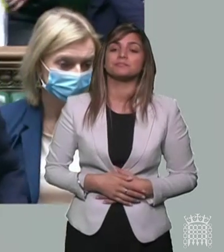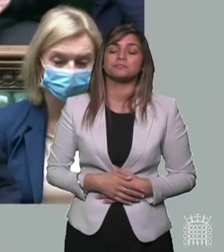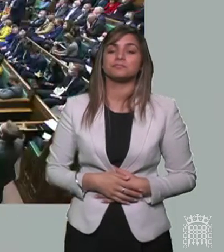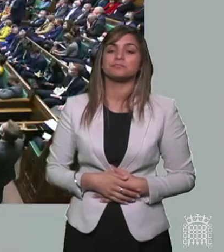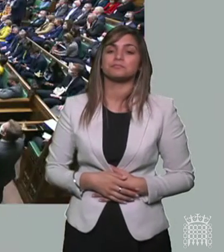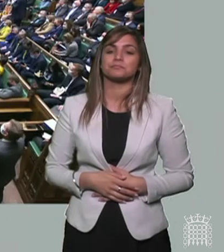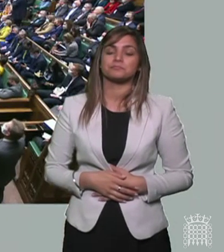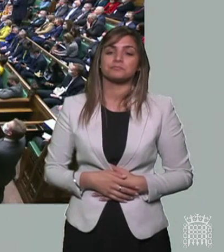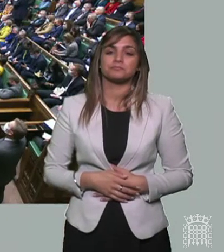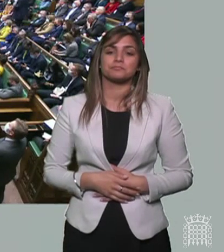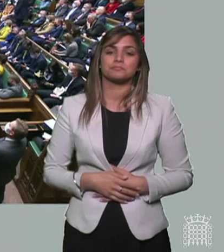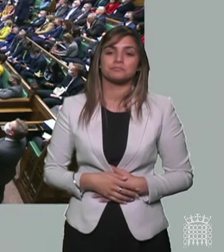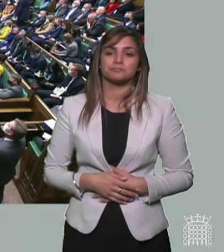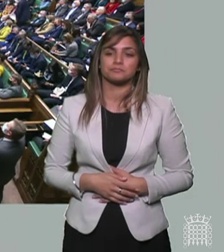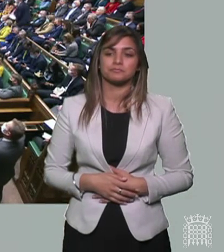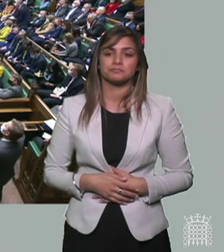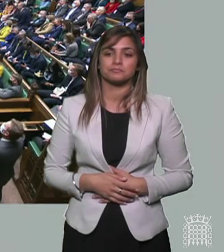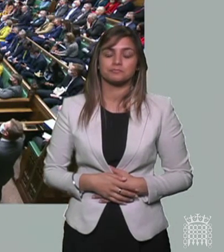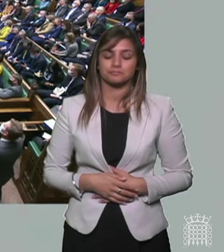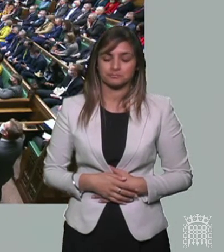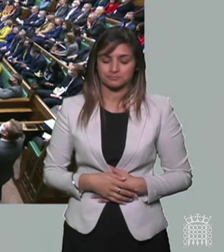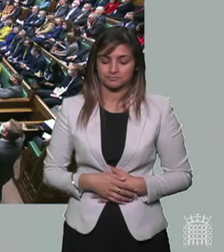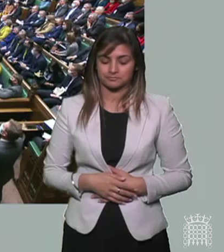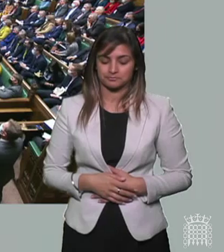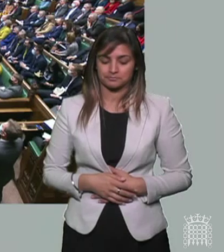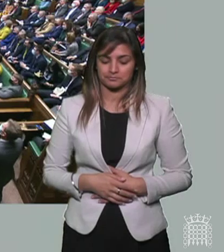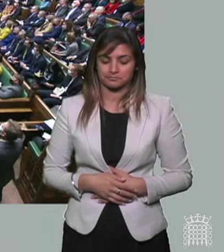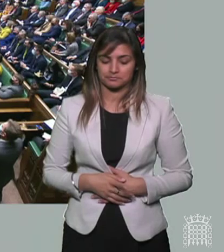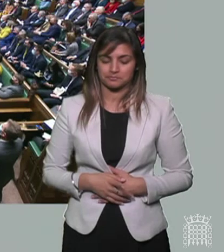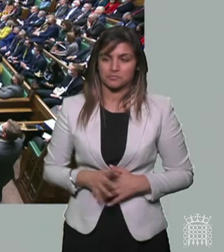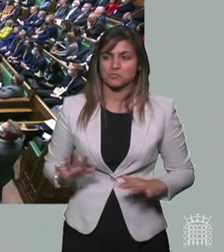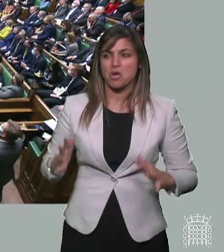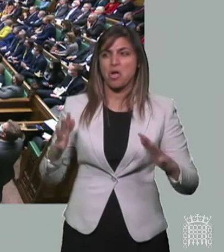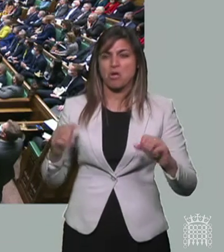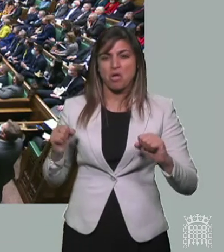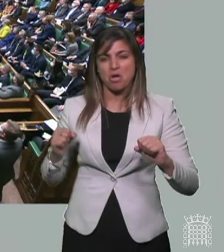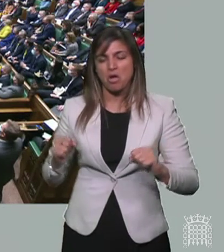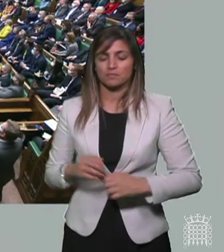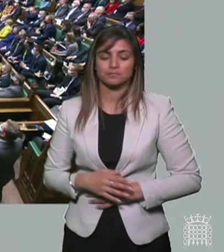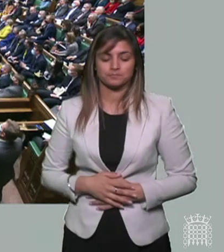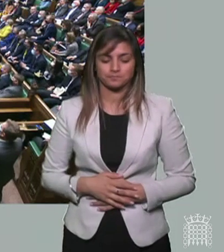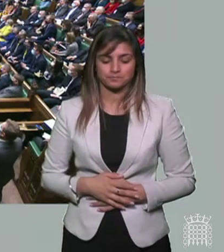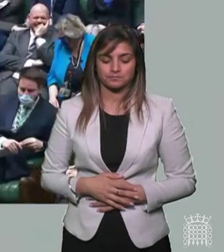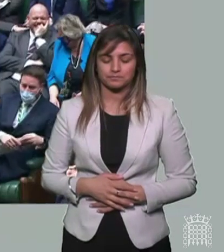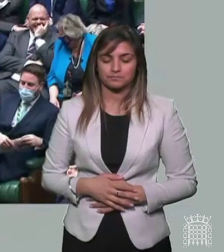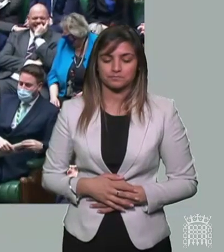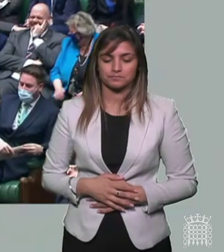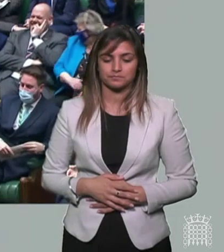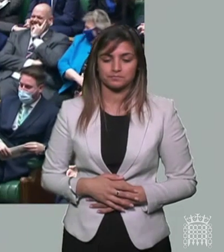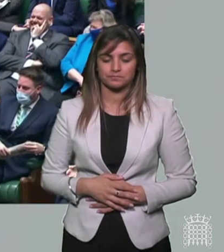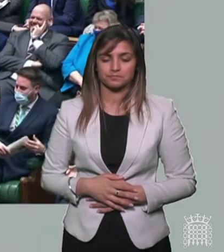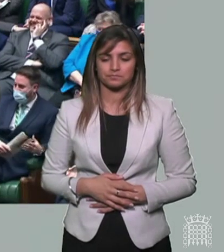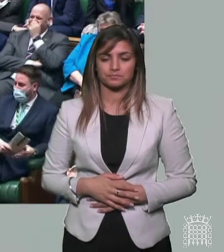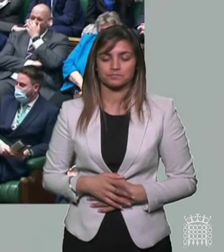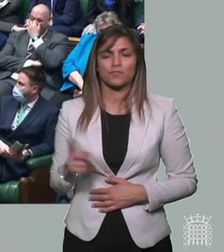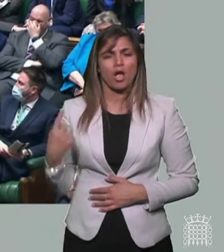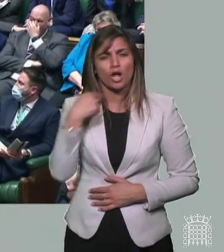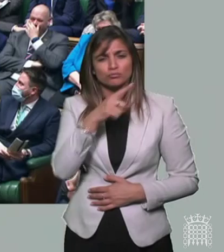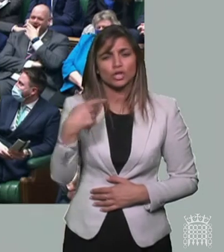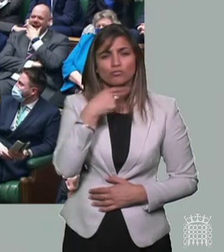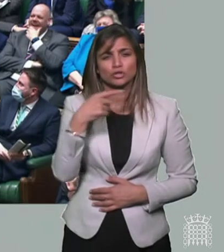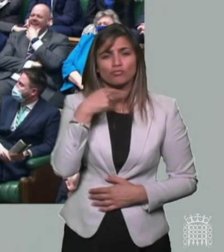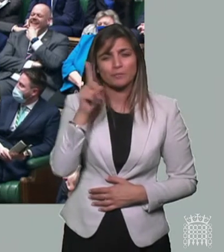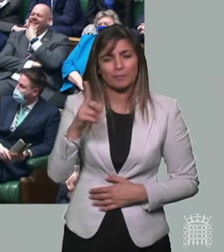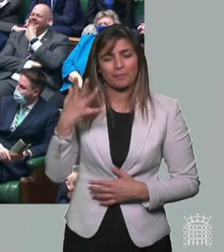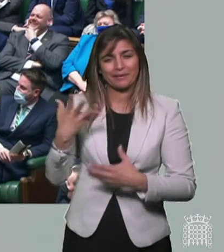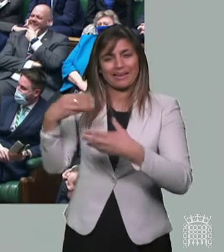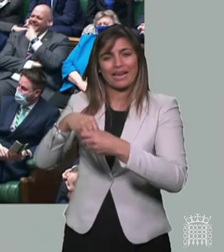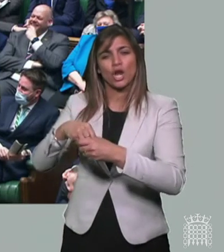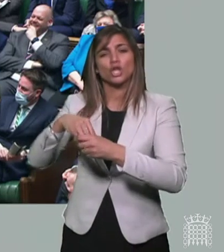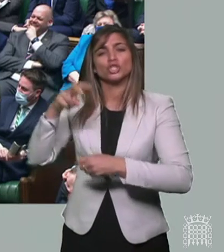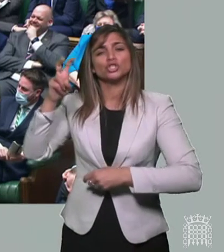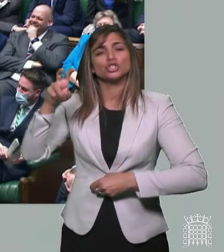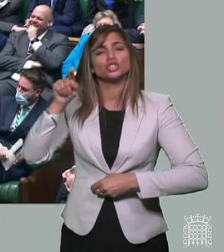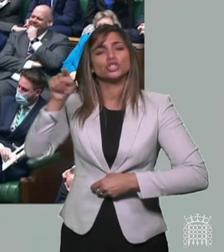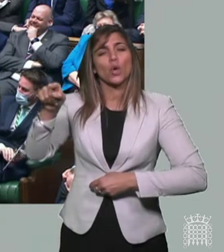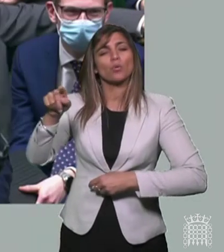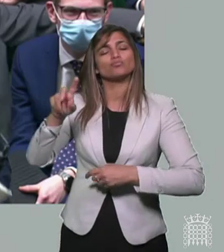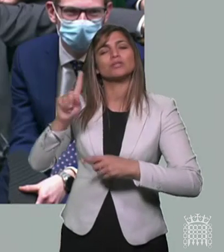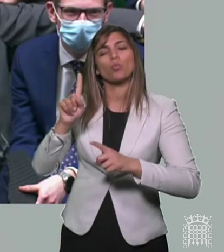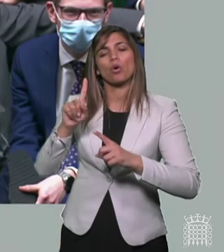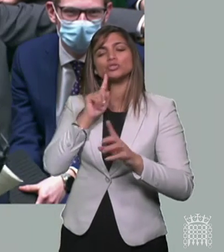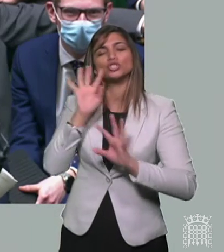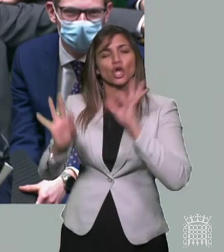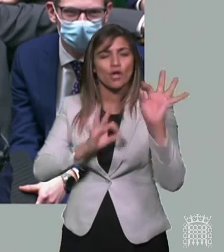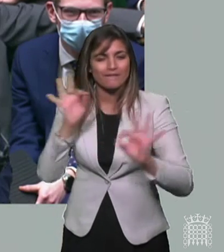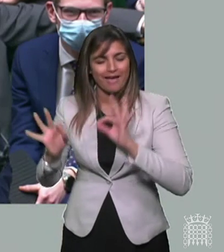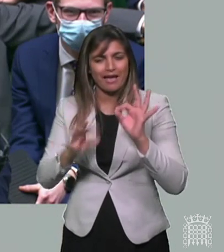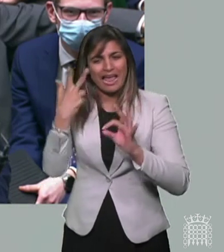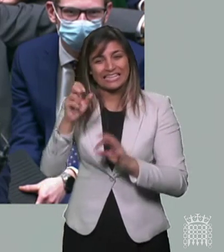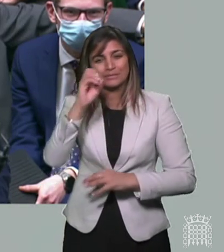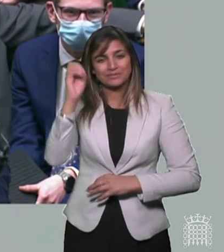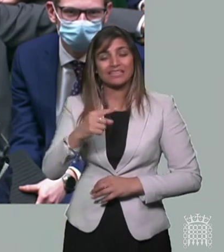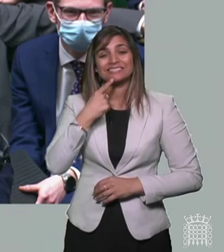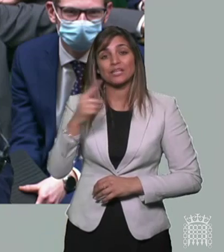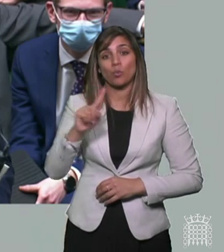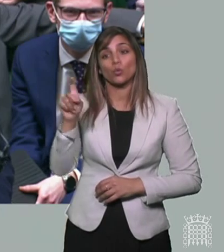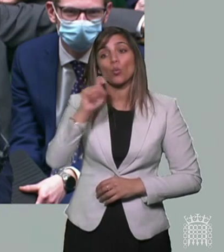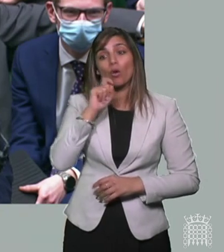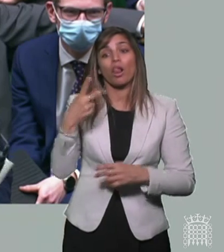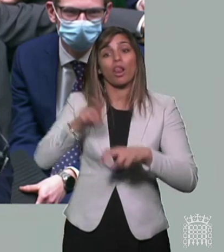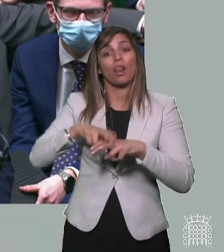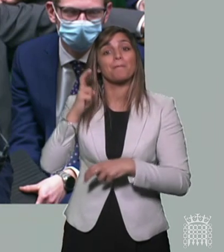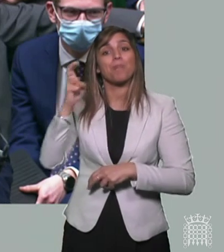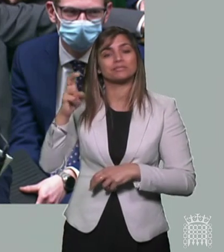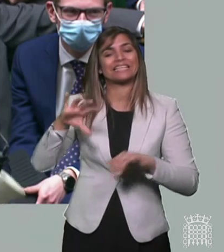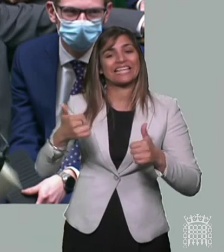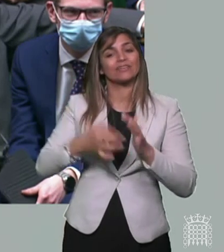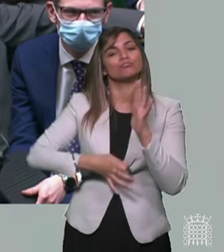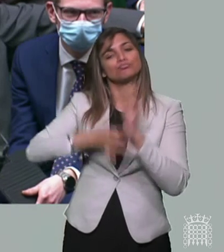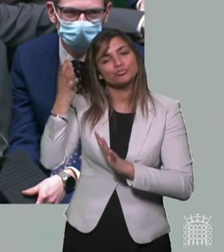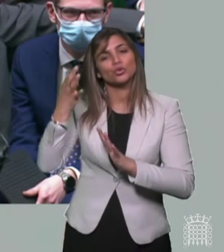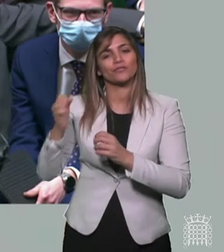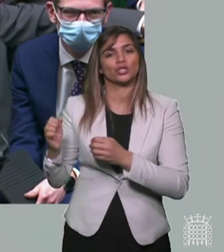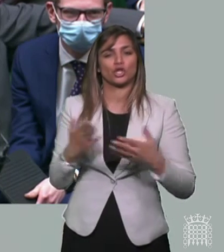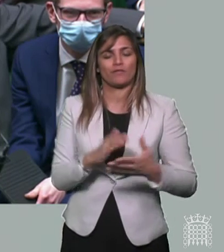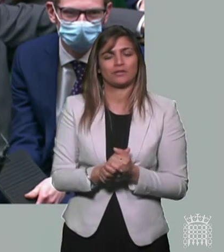Hundreds of respondents took part in the Stoke-on-Trent North, Kidsgrove and Talke Bus Back Better survey, in which 80% said they would use the bus more if services were improved.